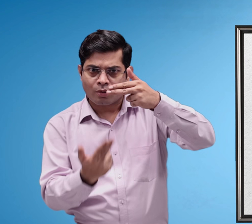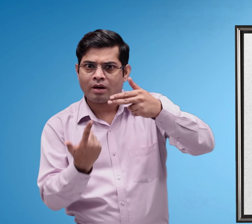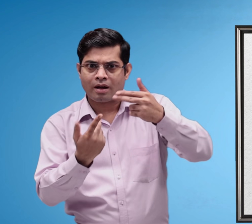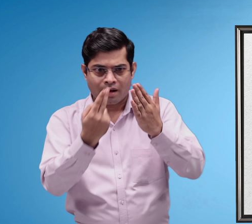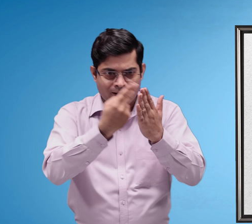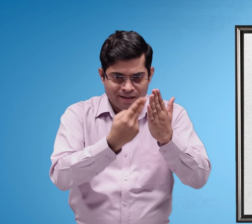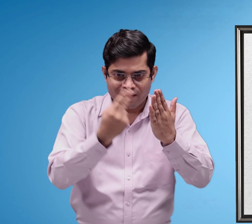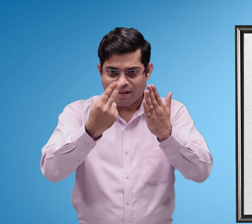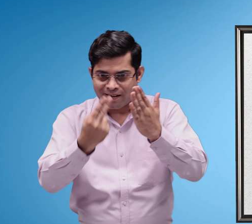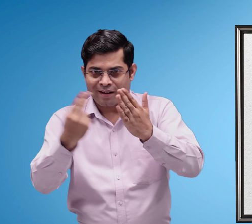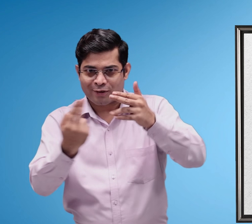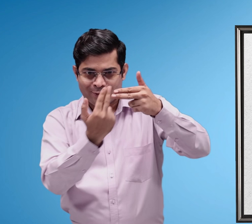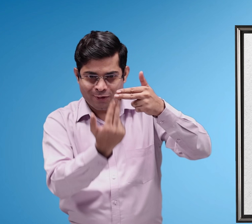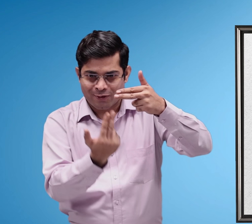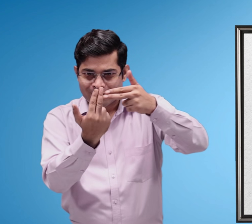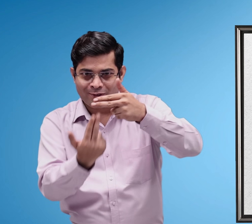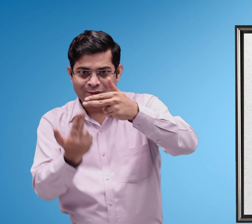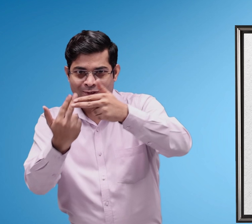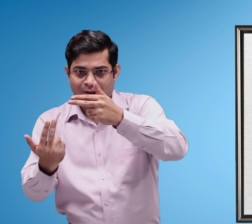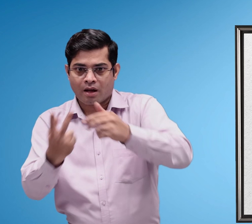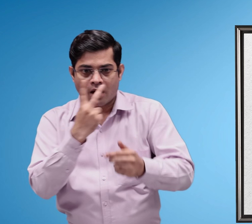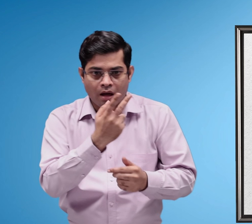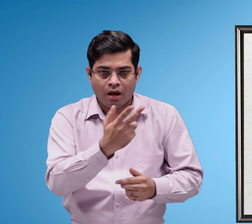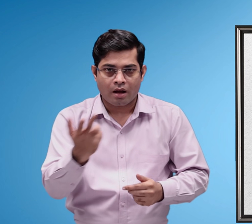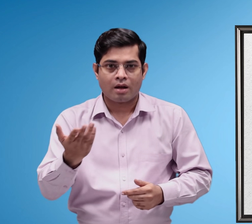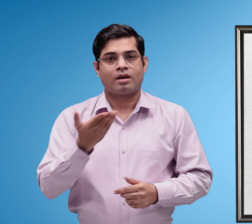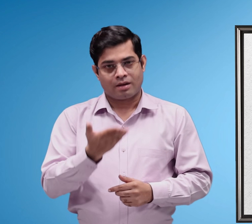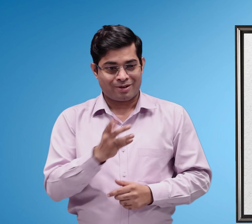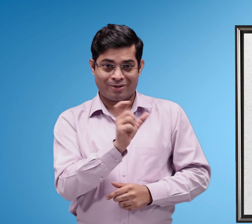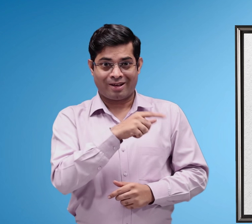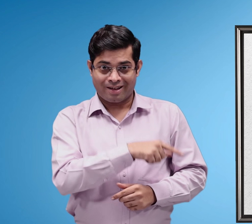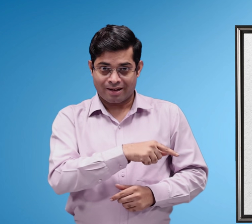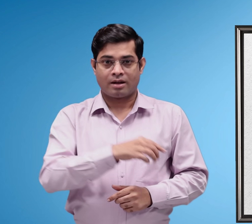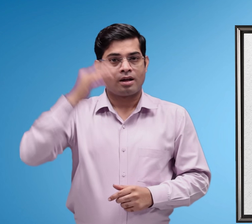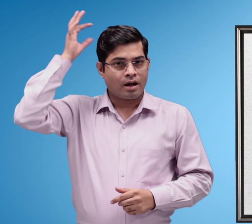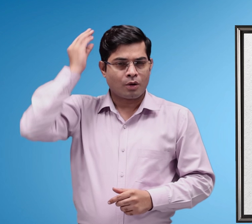and in paintings in places such as Ajanta.